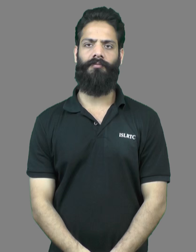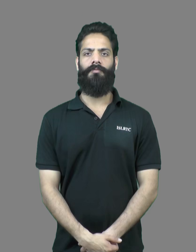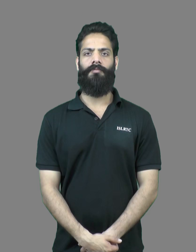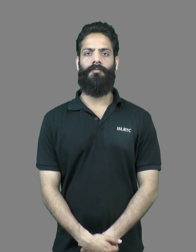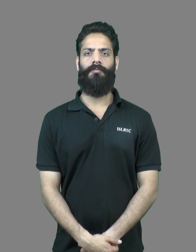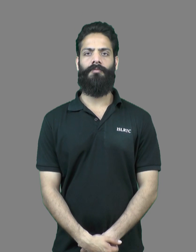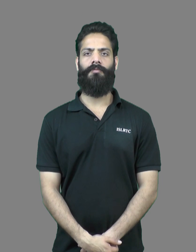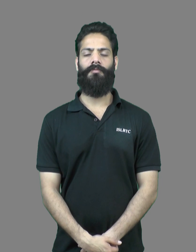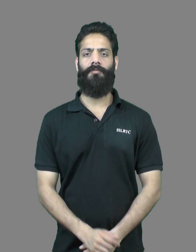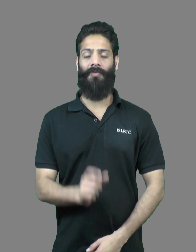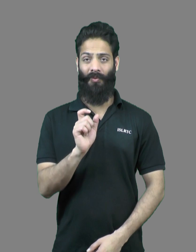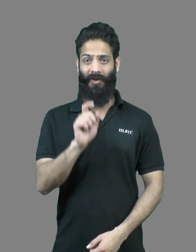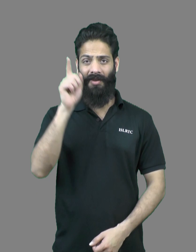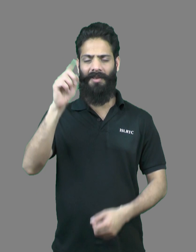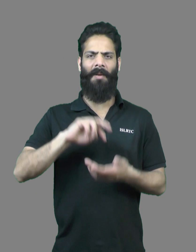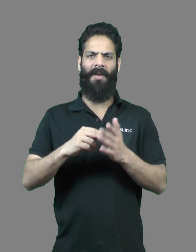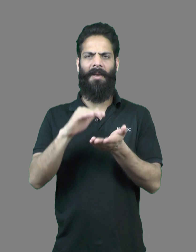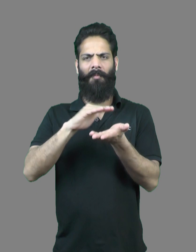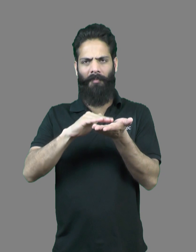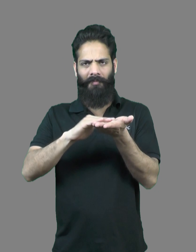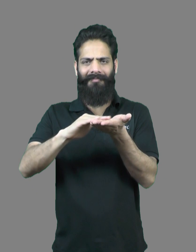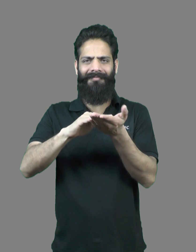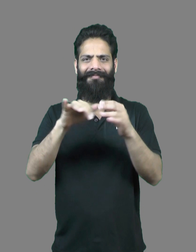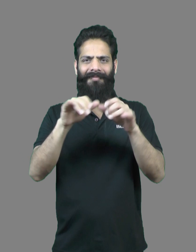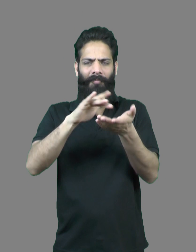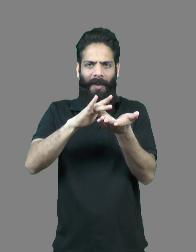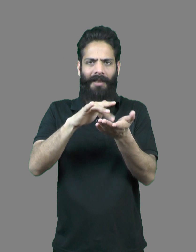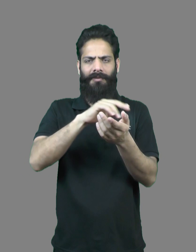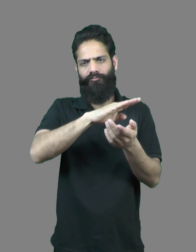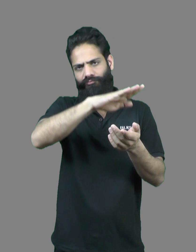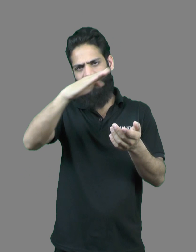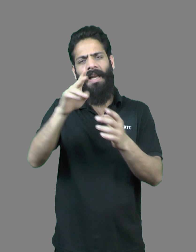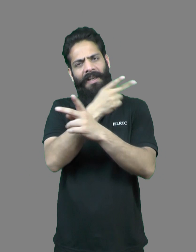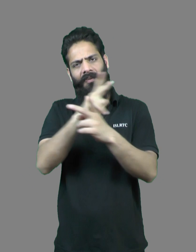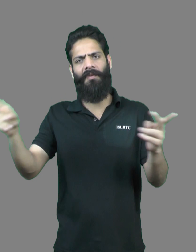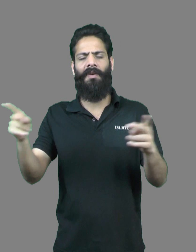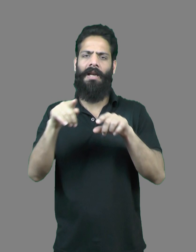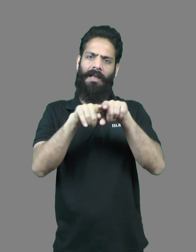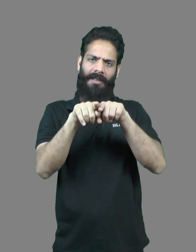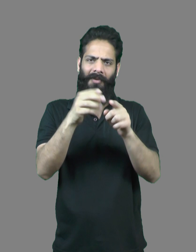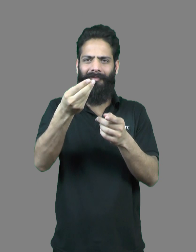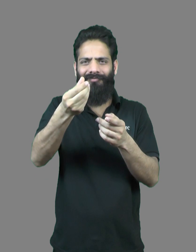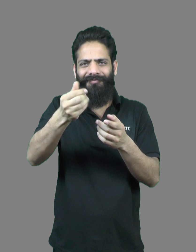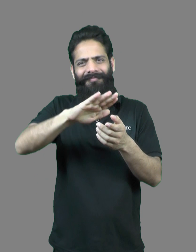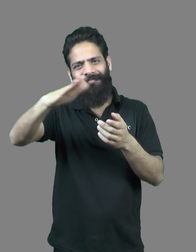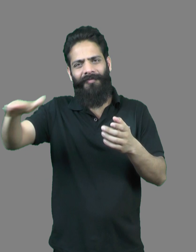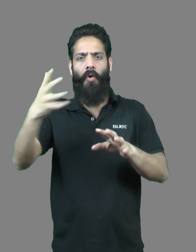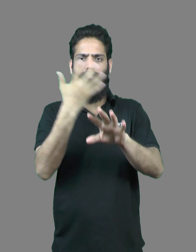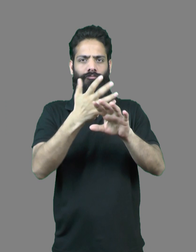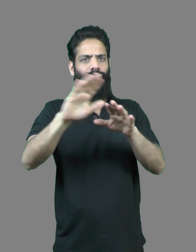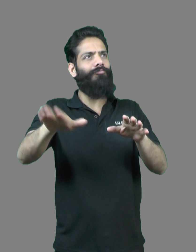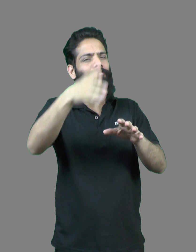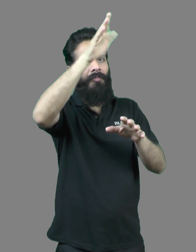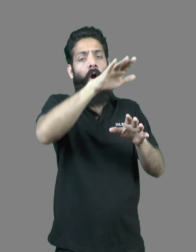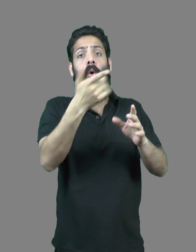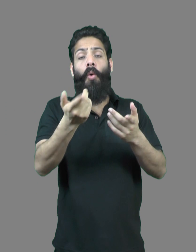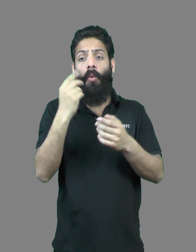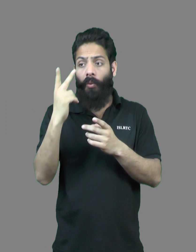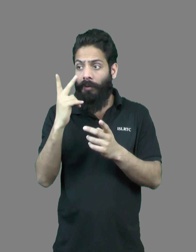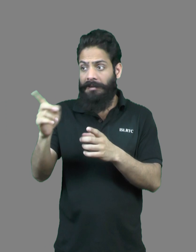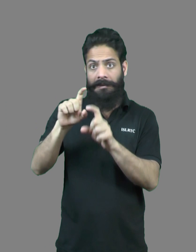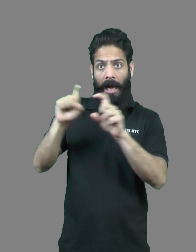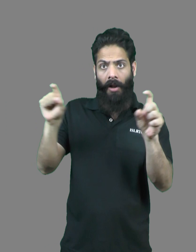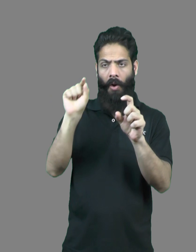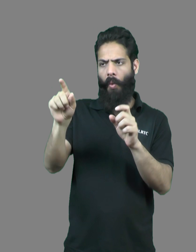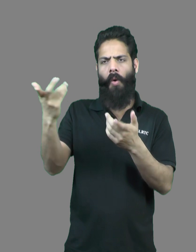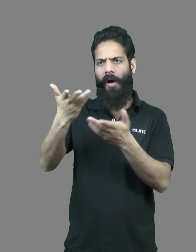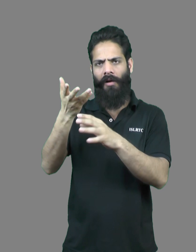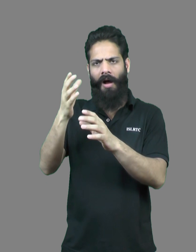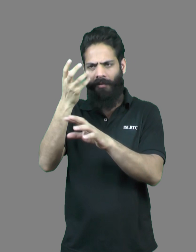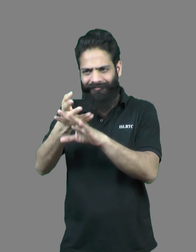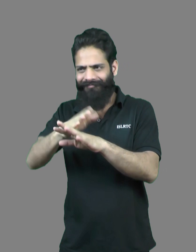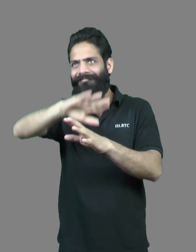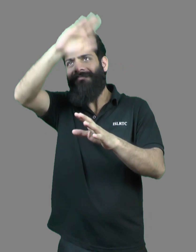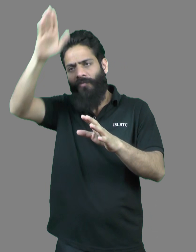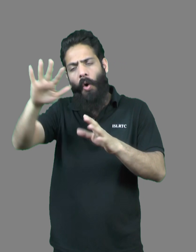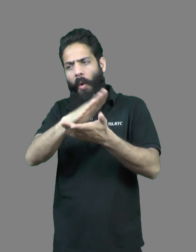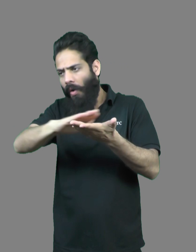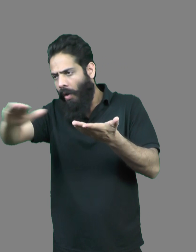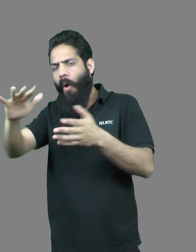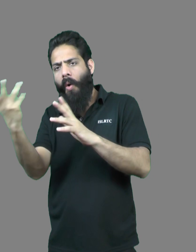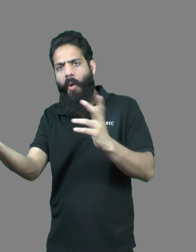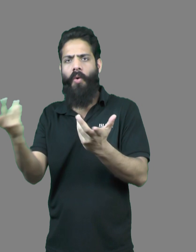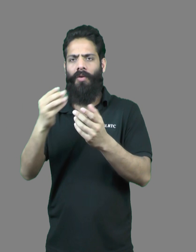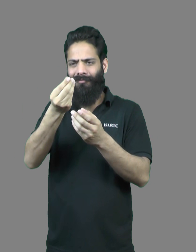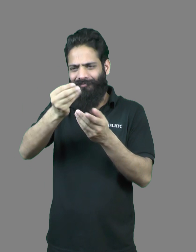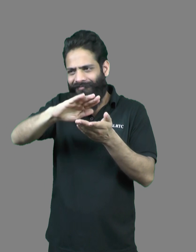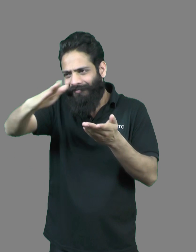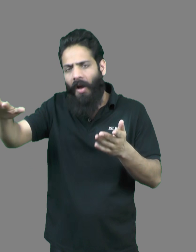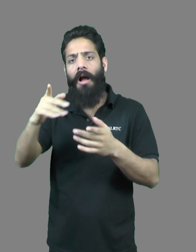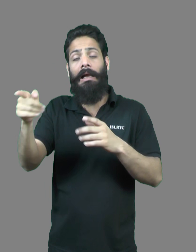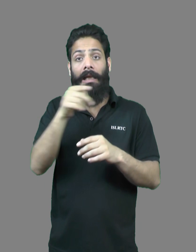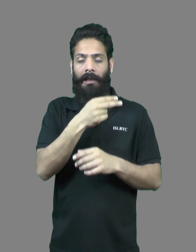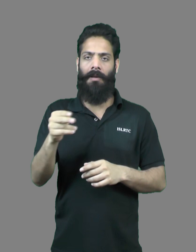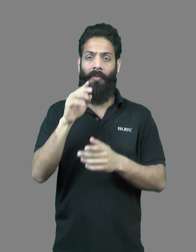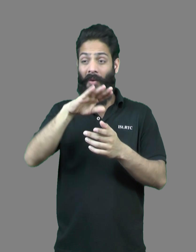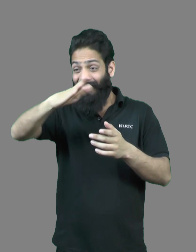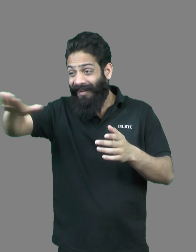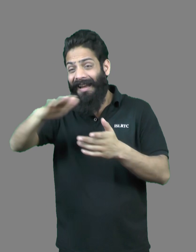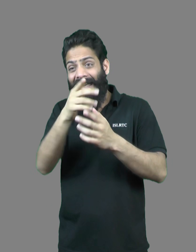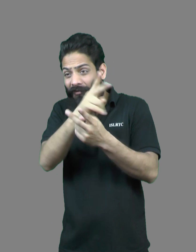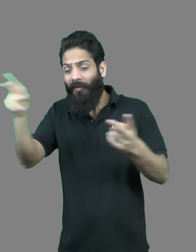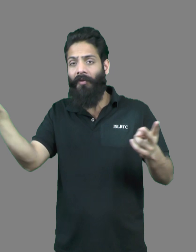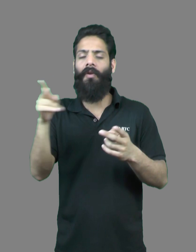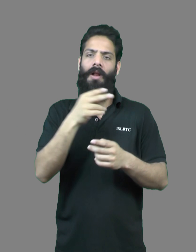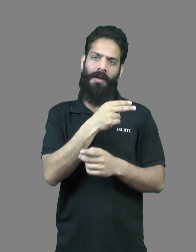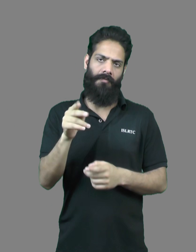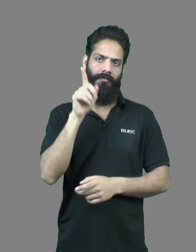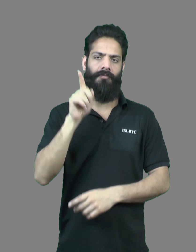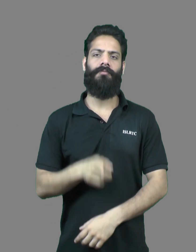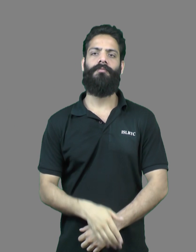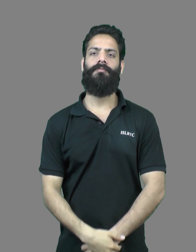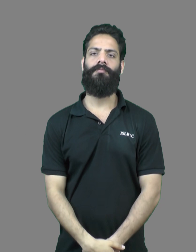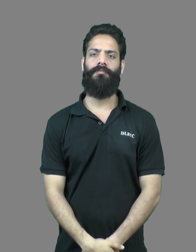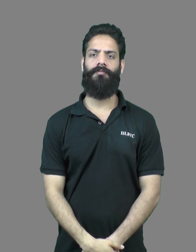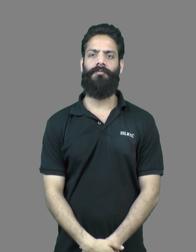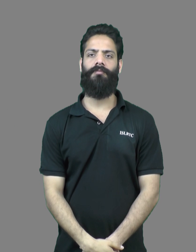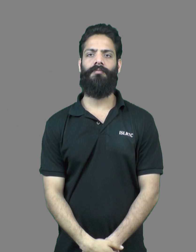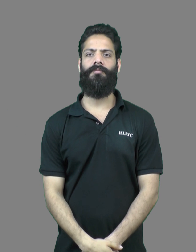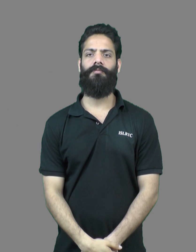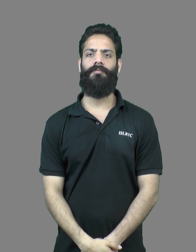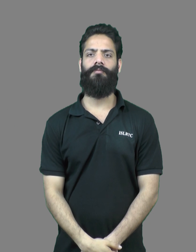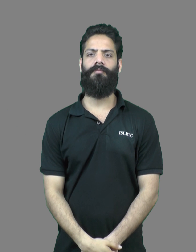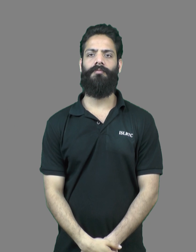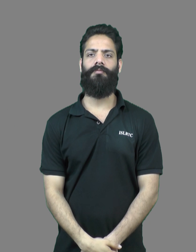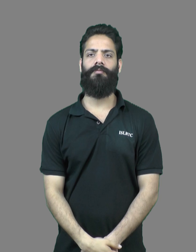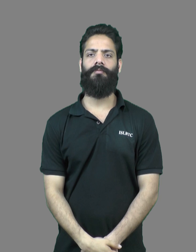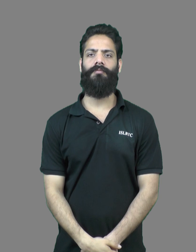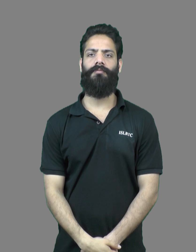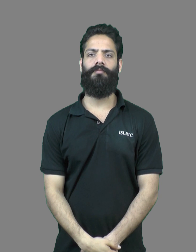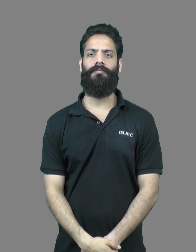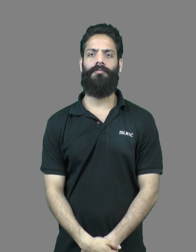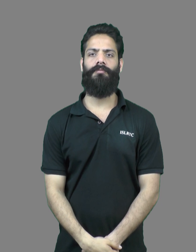Terrain